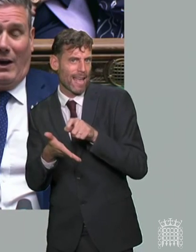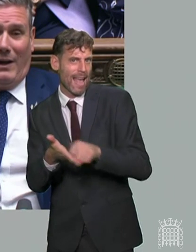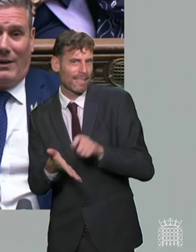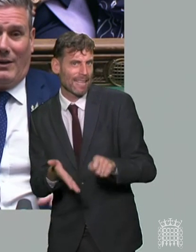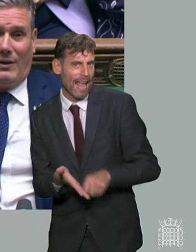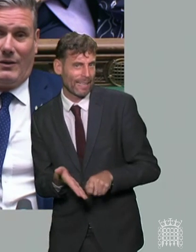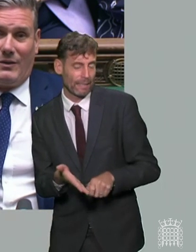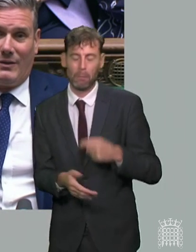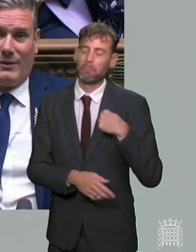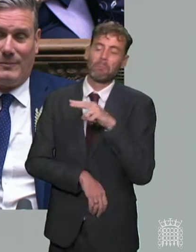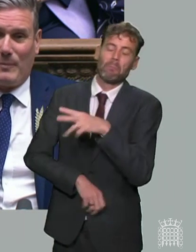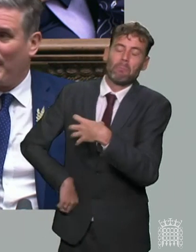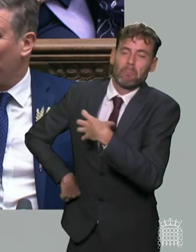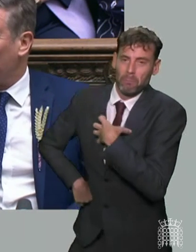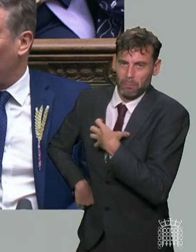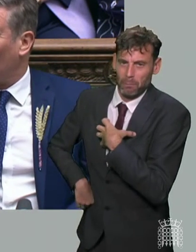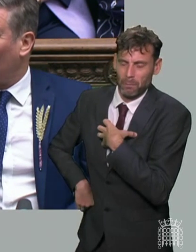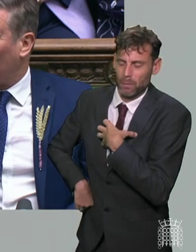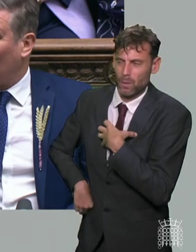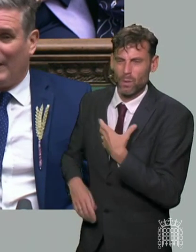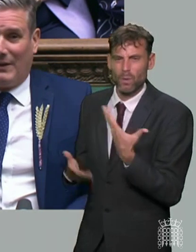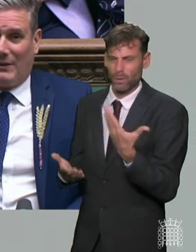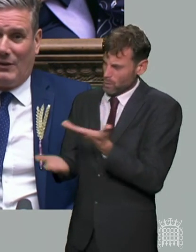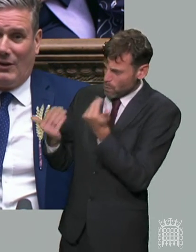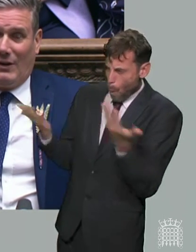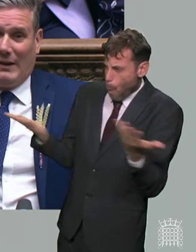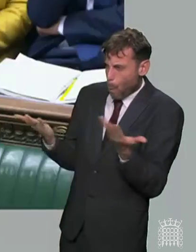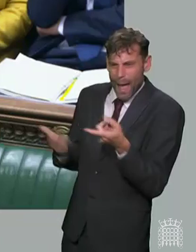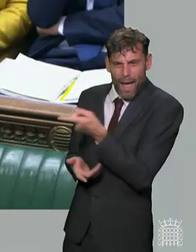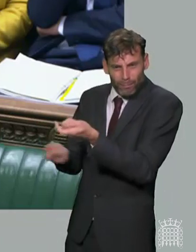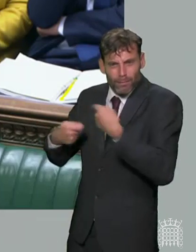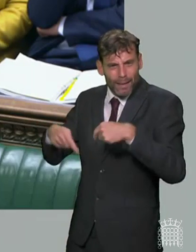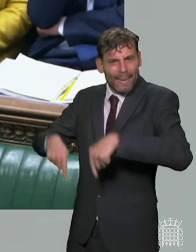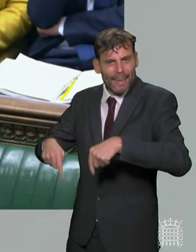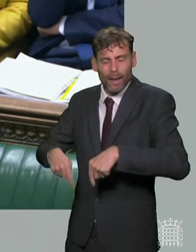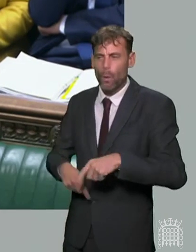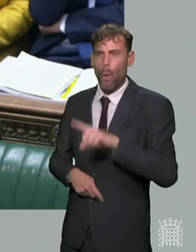I do not know why he cannot produce it right away.